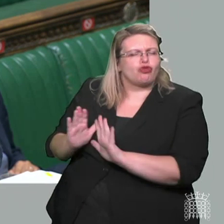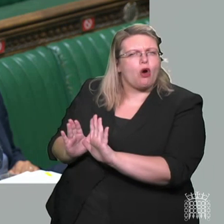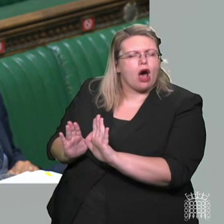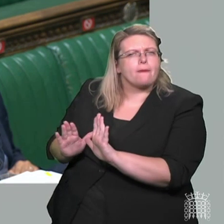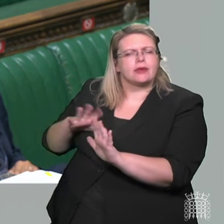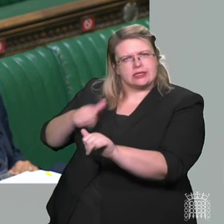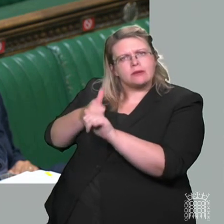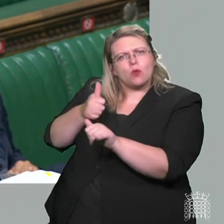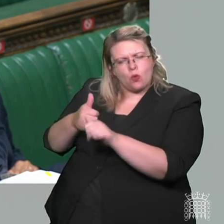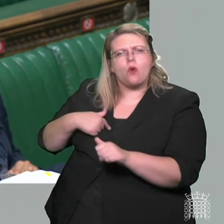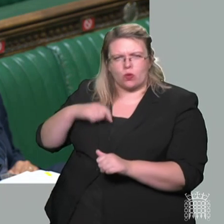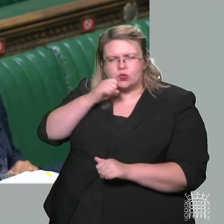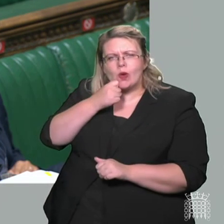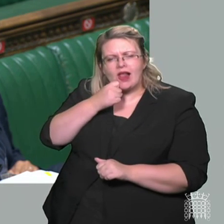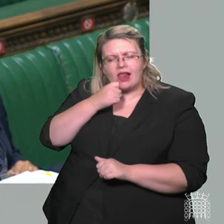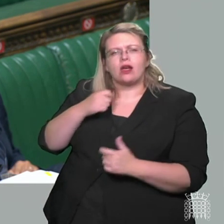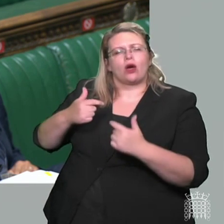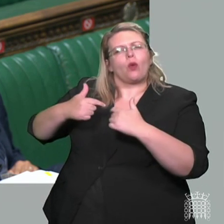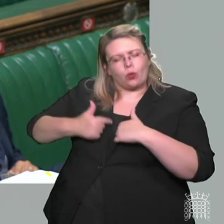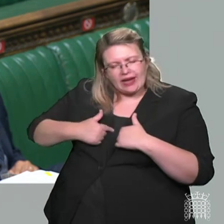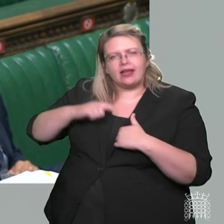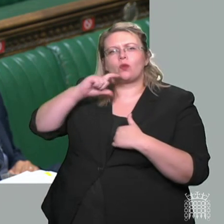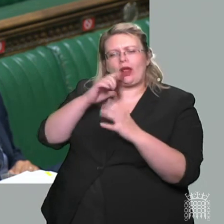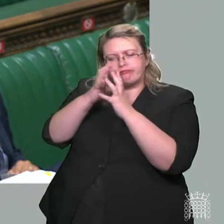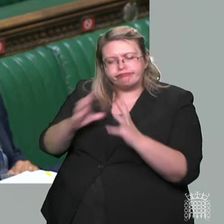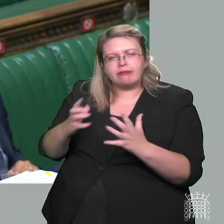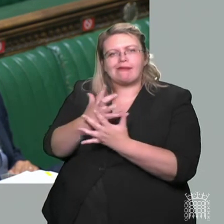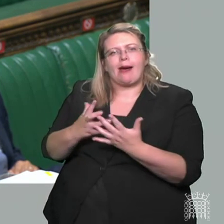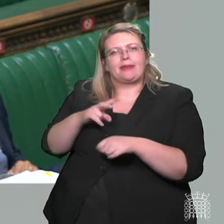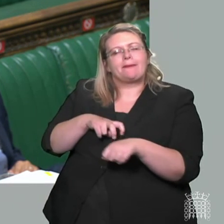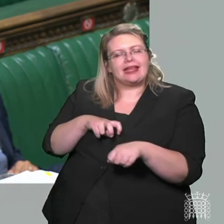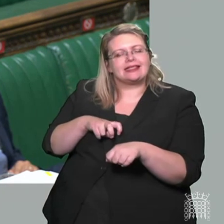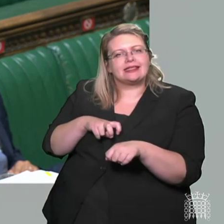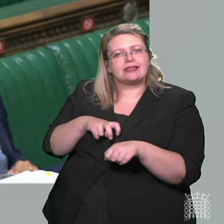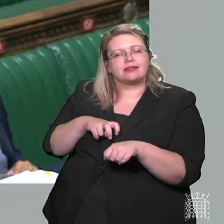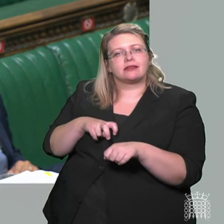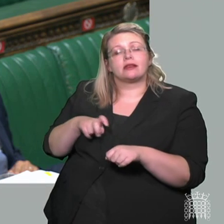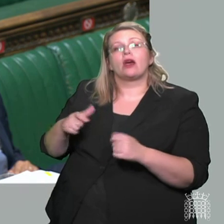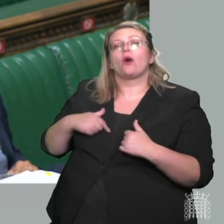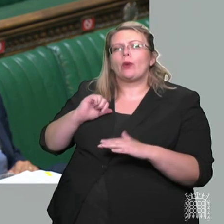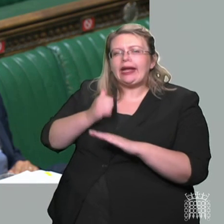To support her, we are, of course, increasing our policing presence on the streets of the city.